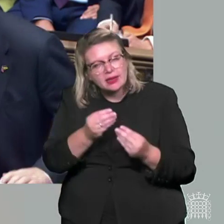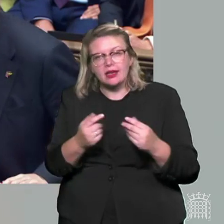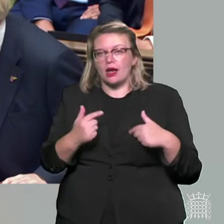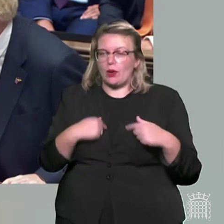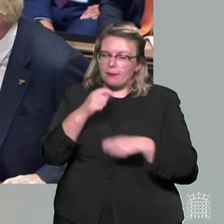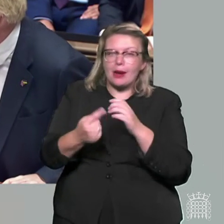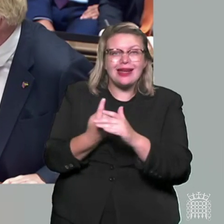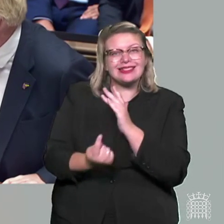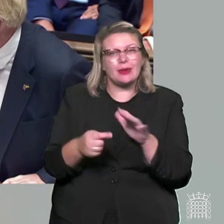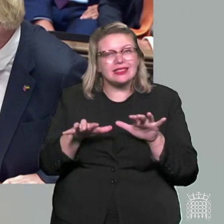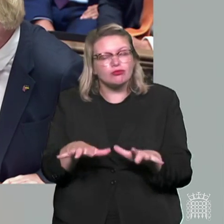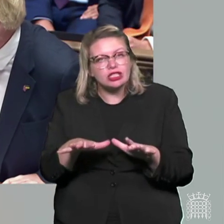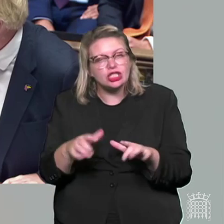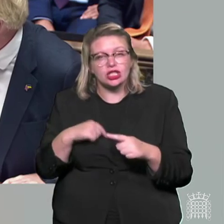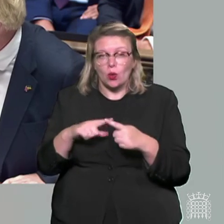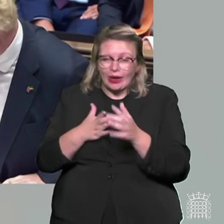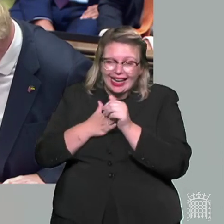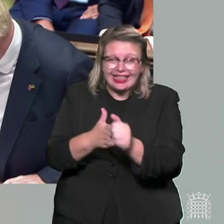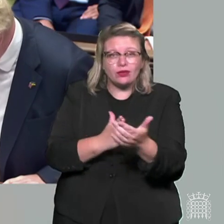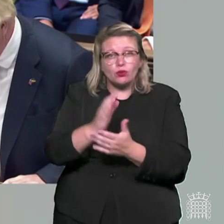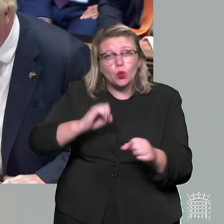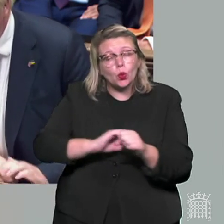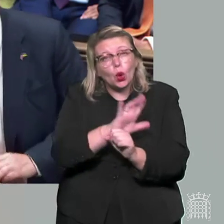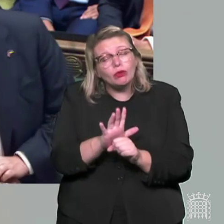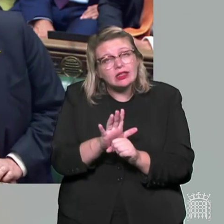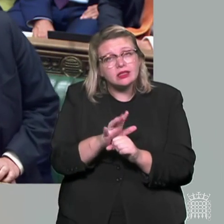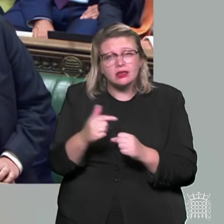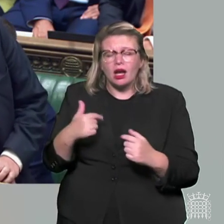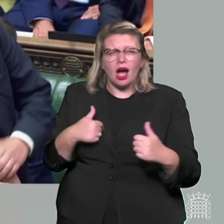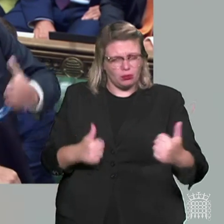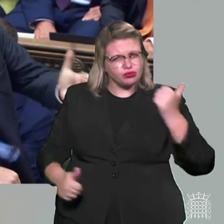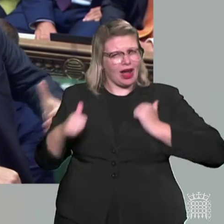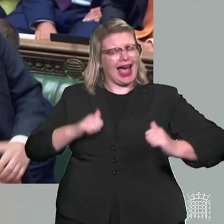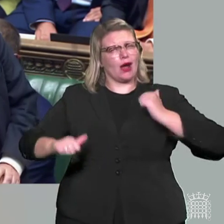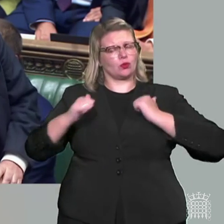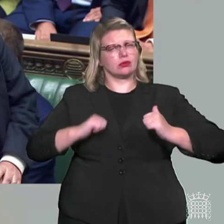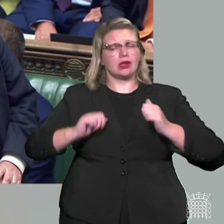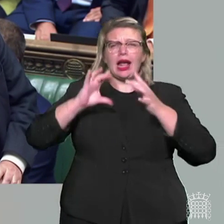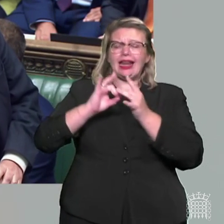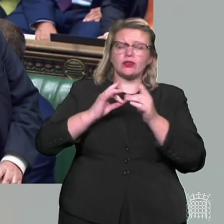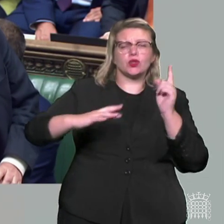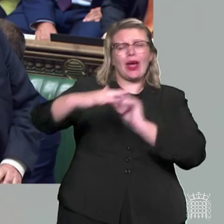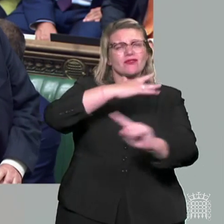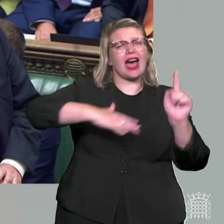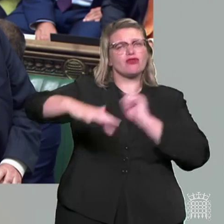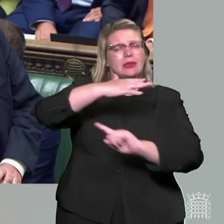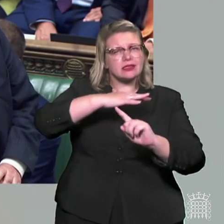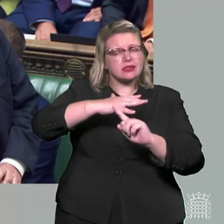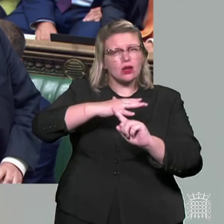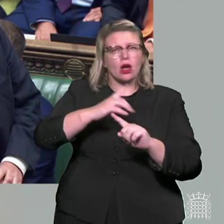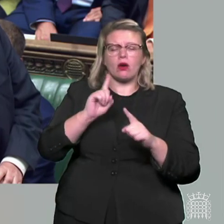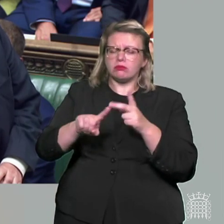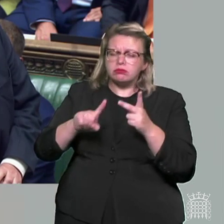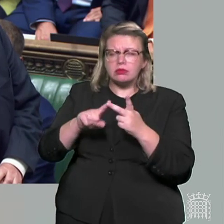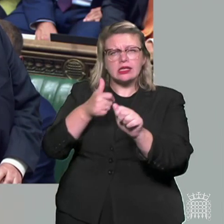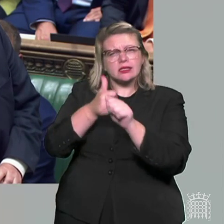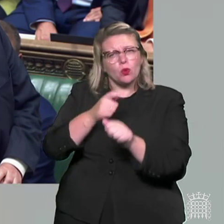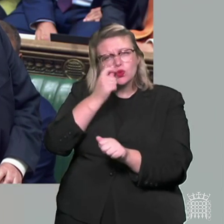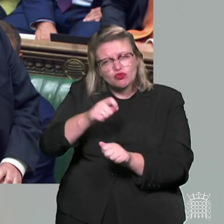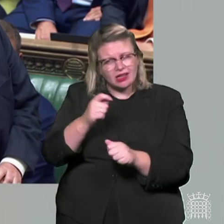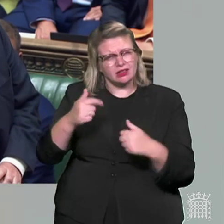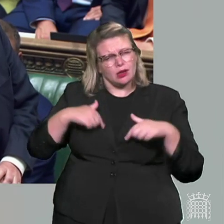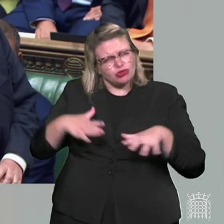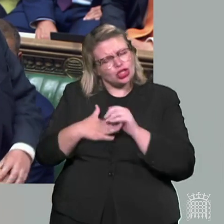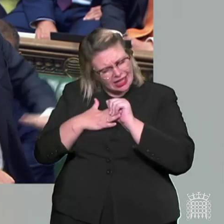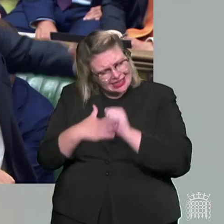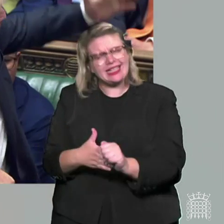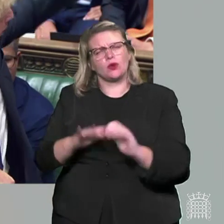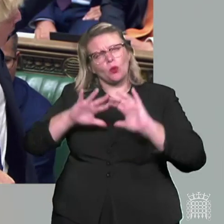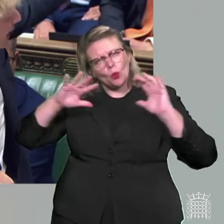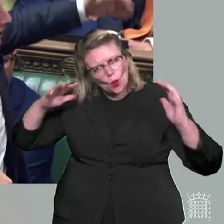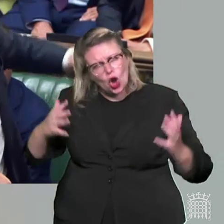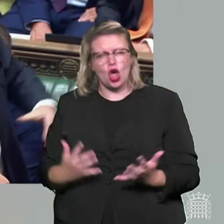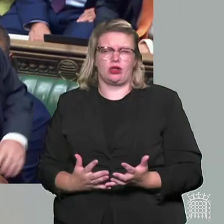We have got this country through covid. I am proud to say that when it comes to tackling climate change or sticking up for Ukraine, we have led the world on the international stage.